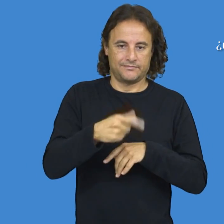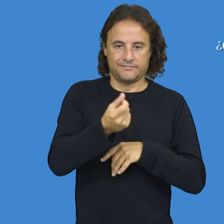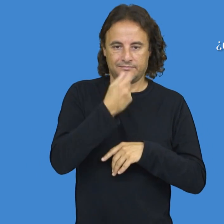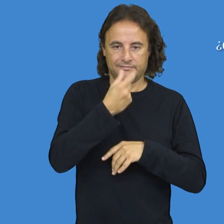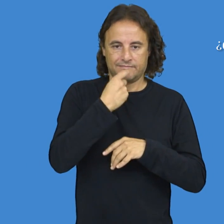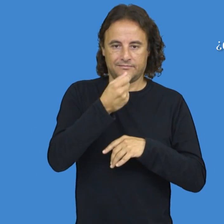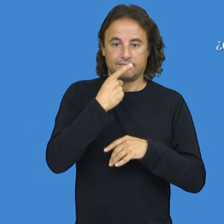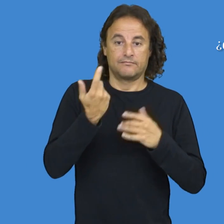droga